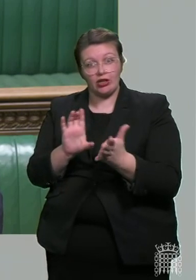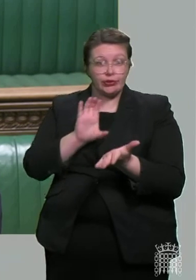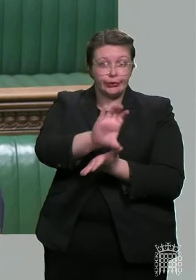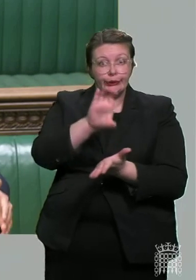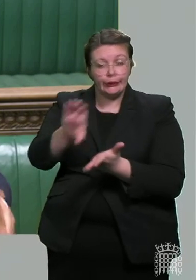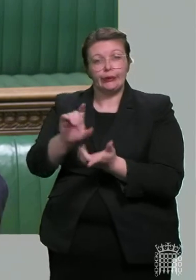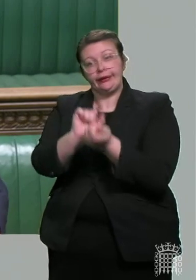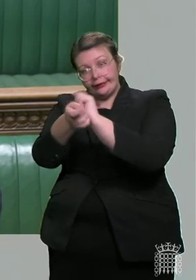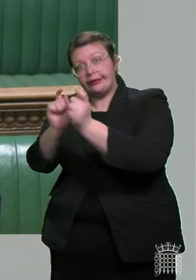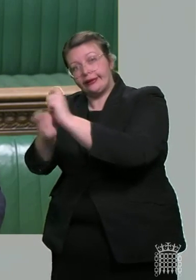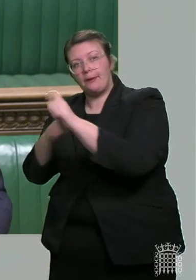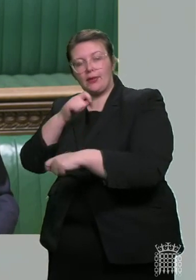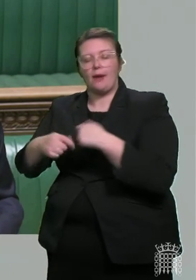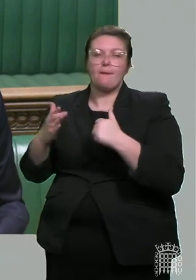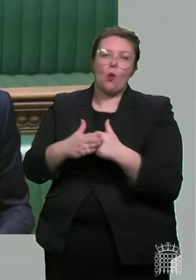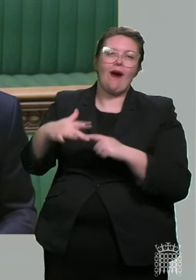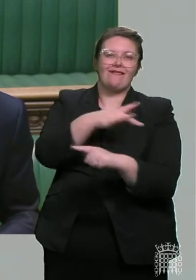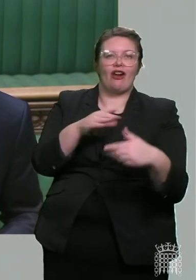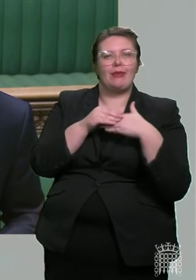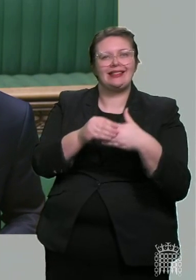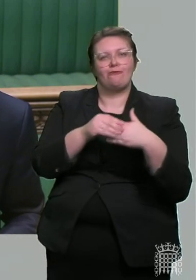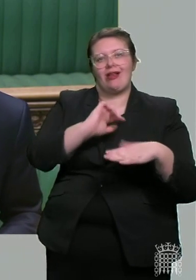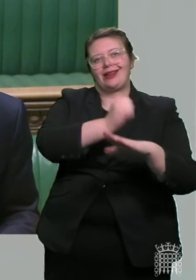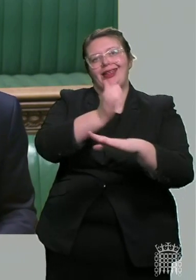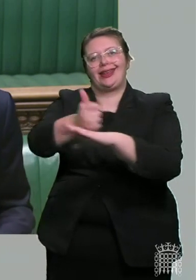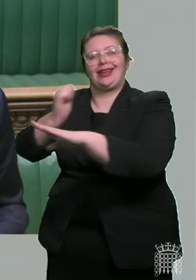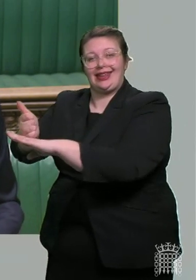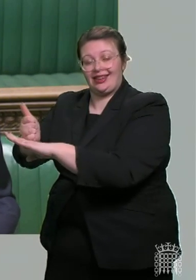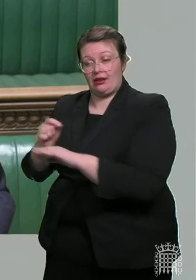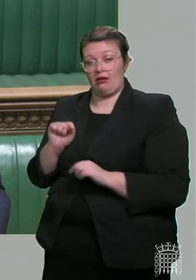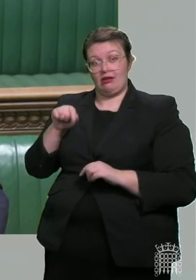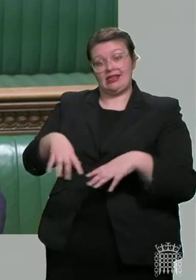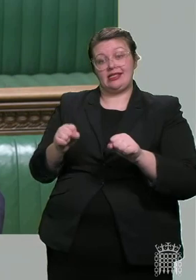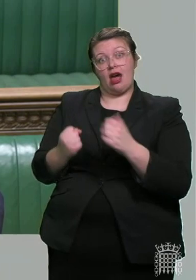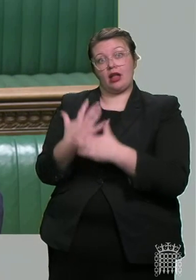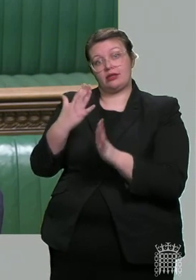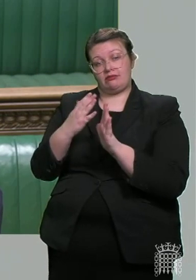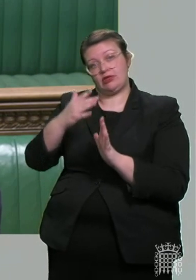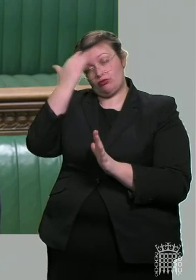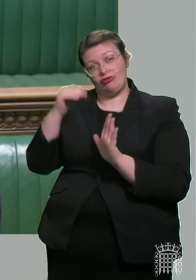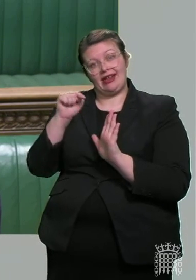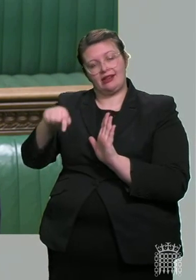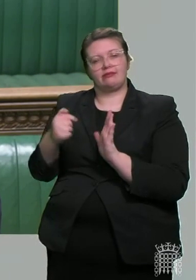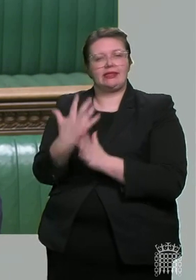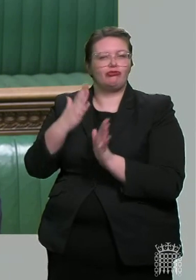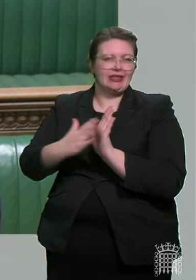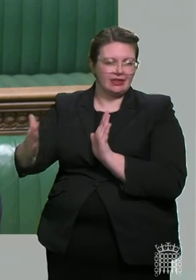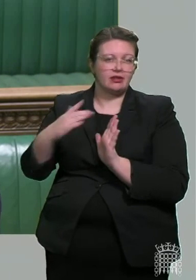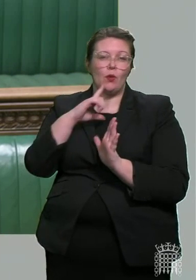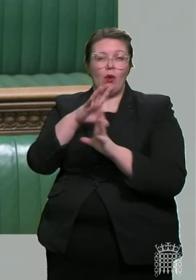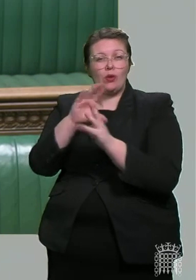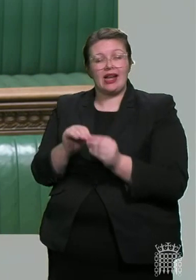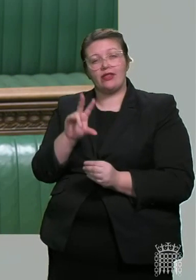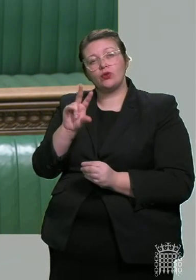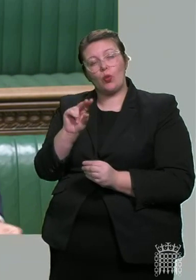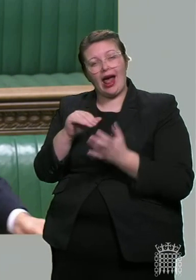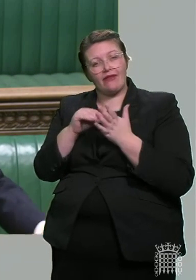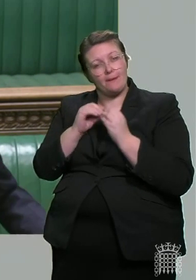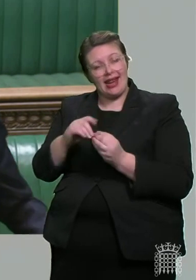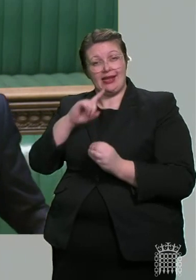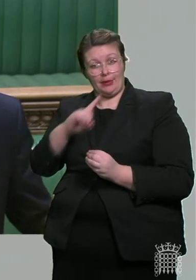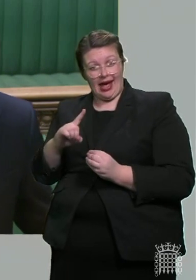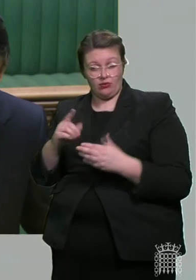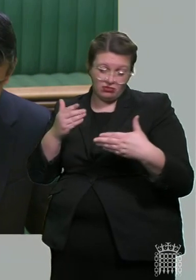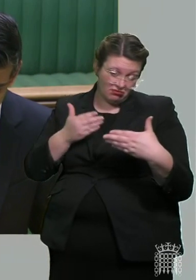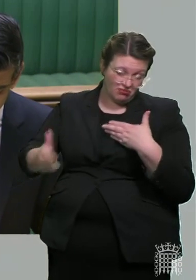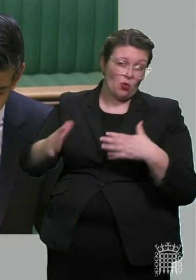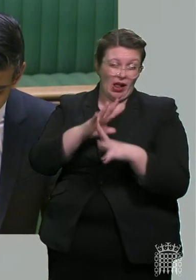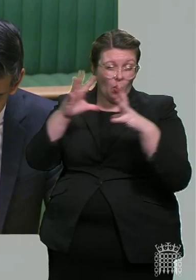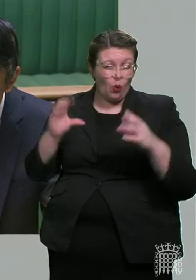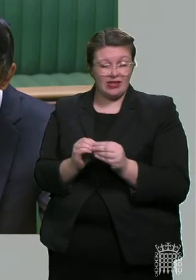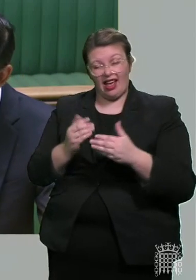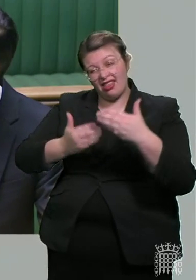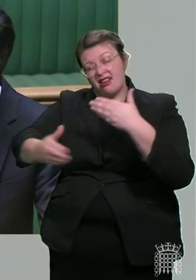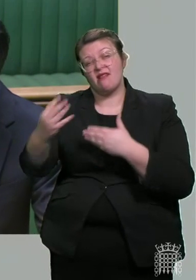Beginning this spring, it will have an initial capitalisation of £12 billion and we expect it to support at least £40 billion of total investment in infrastructure.